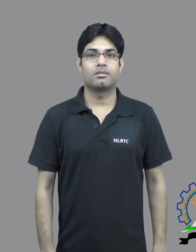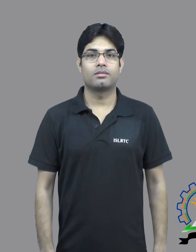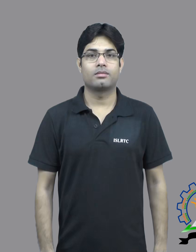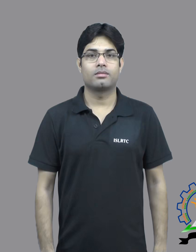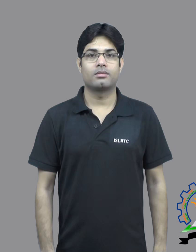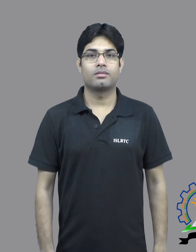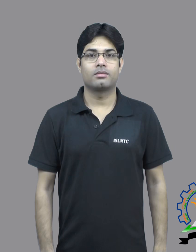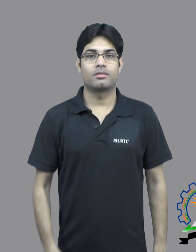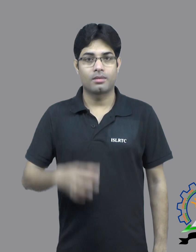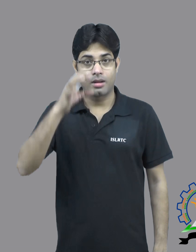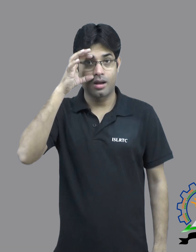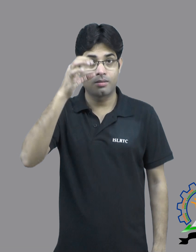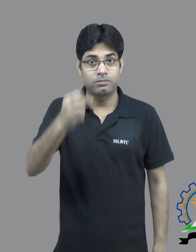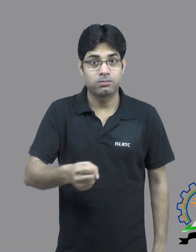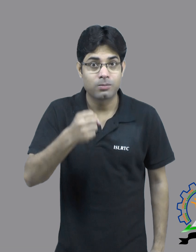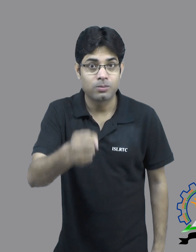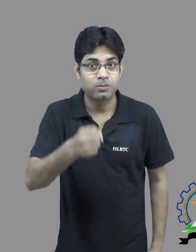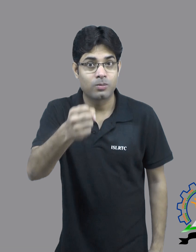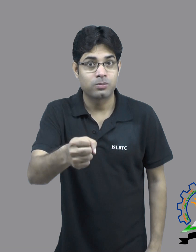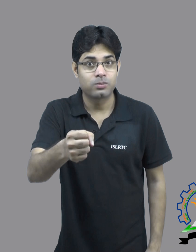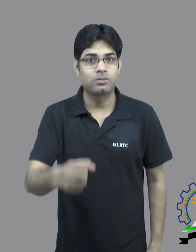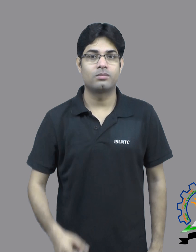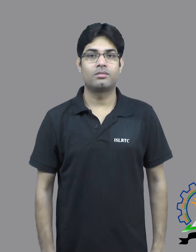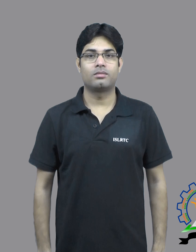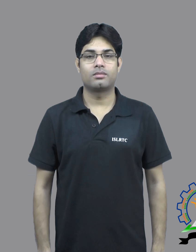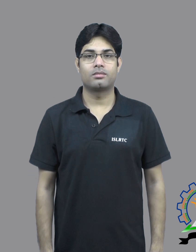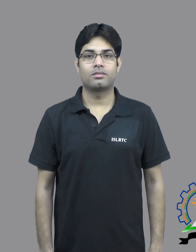Mahatma Gandhi